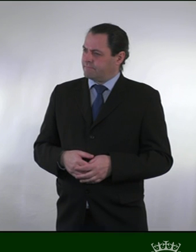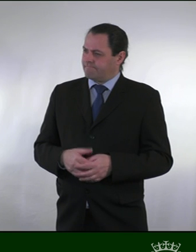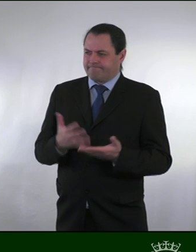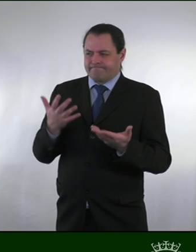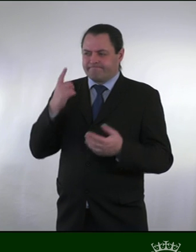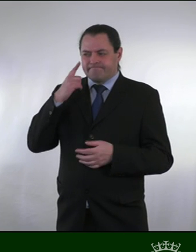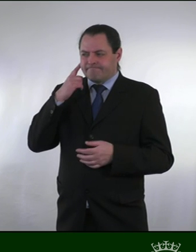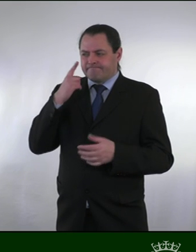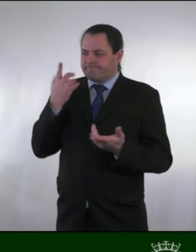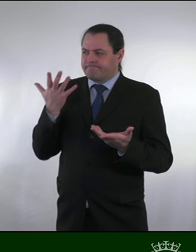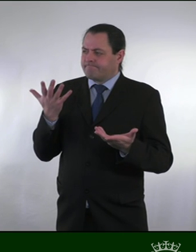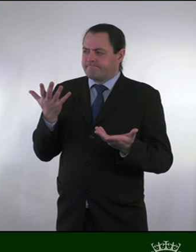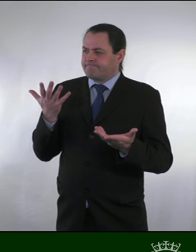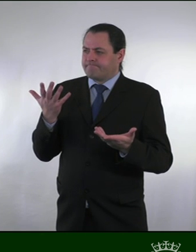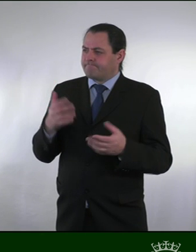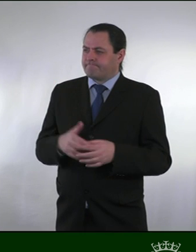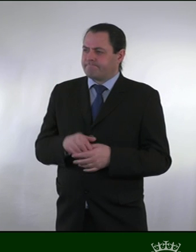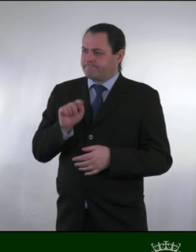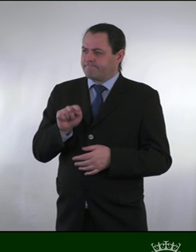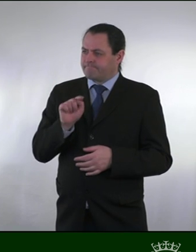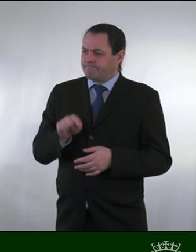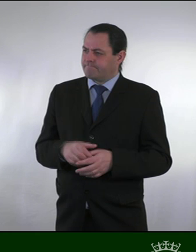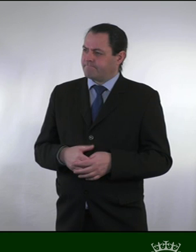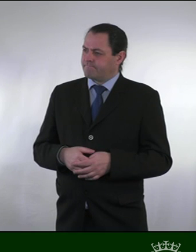Nicola, you are muted. Press the mic.